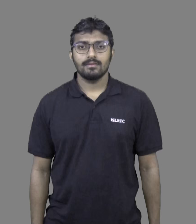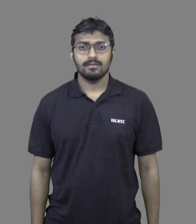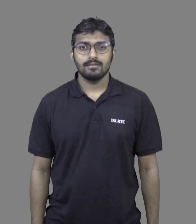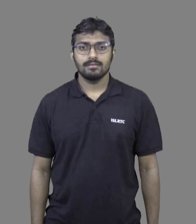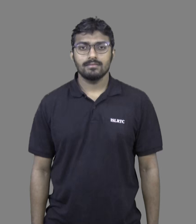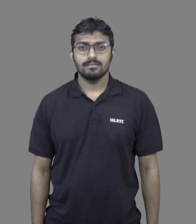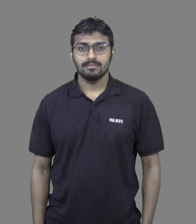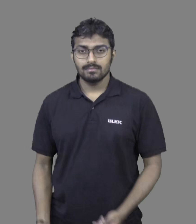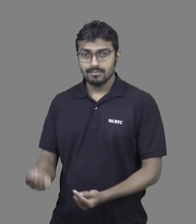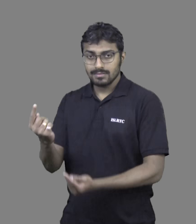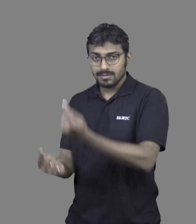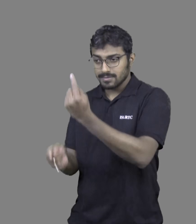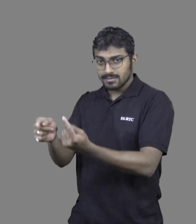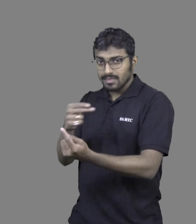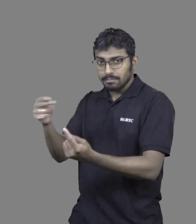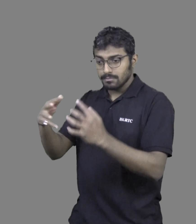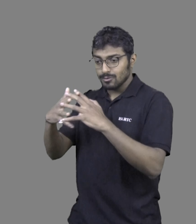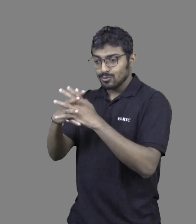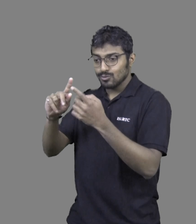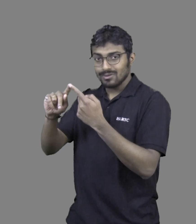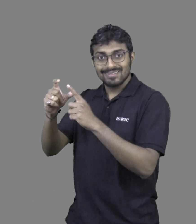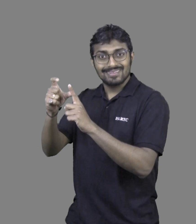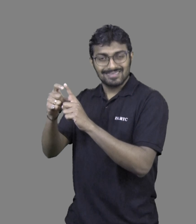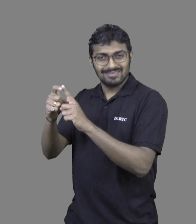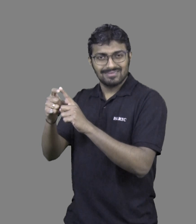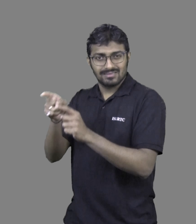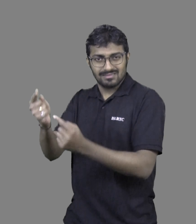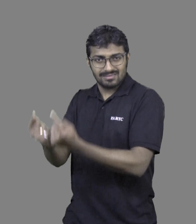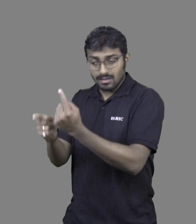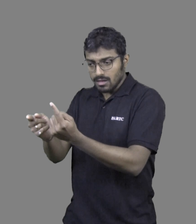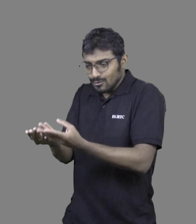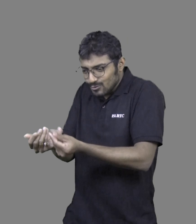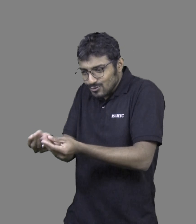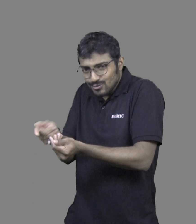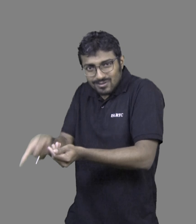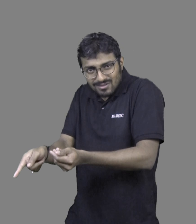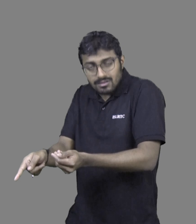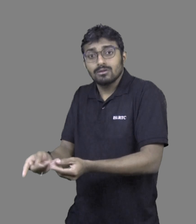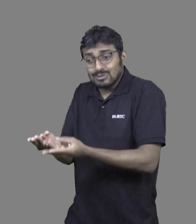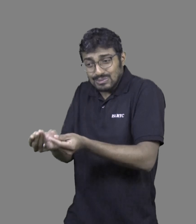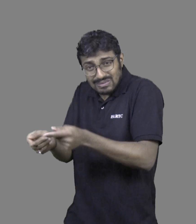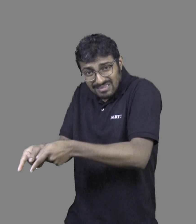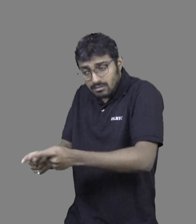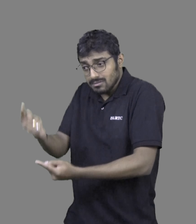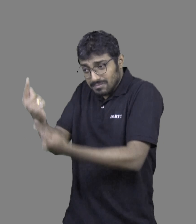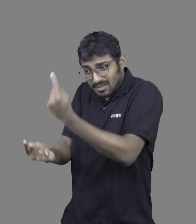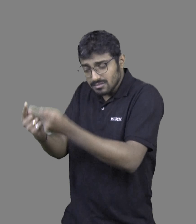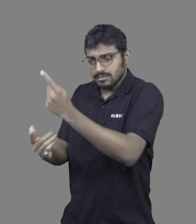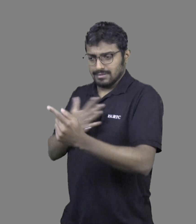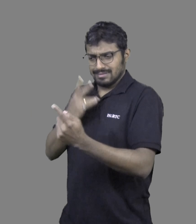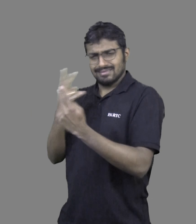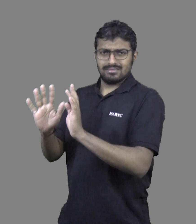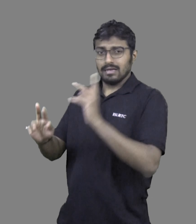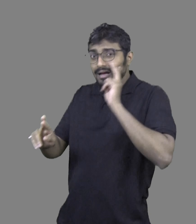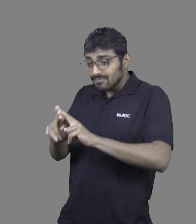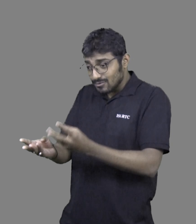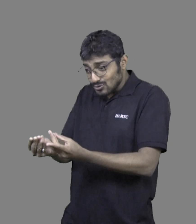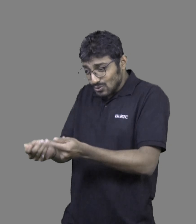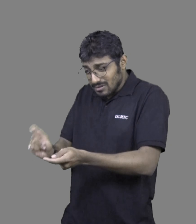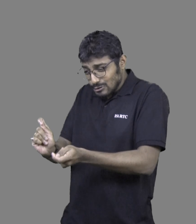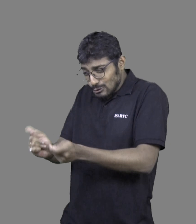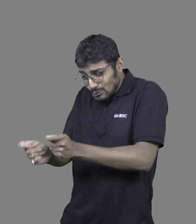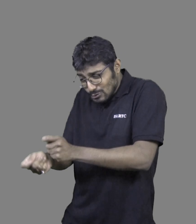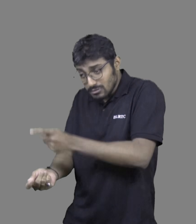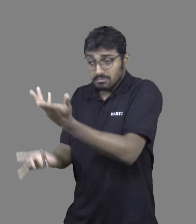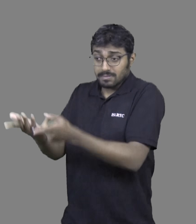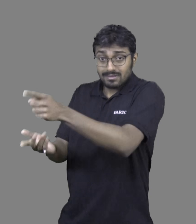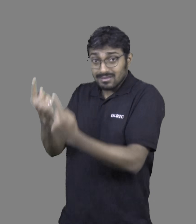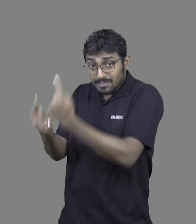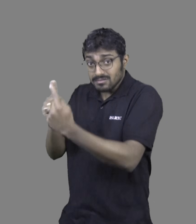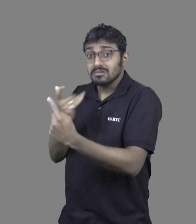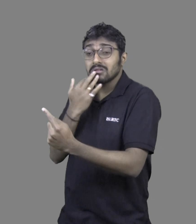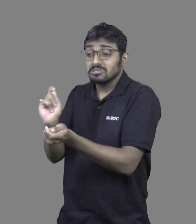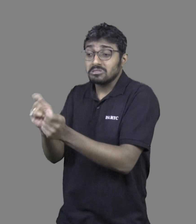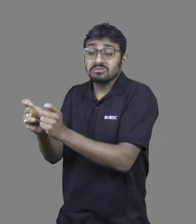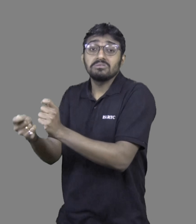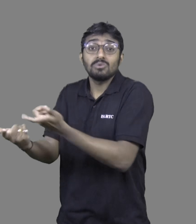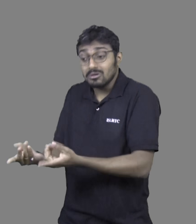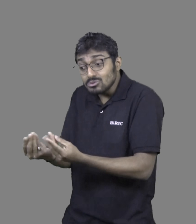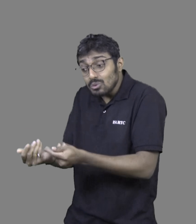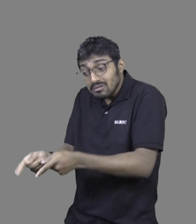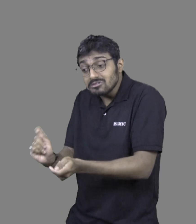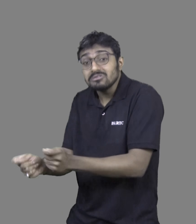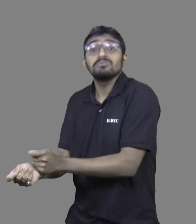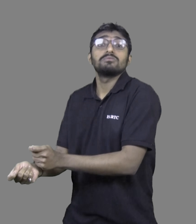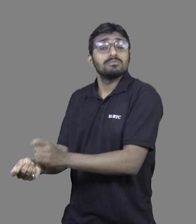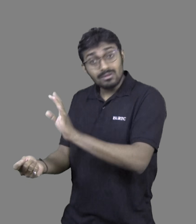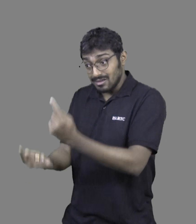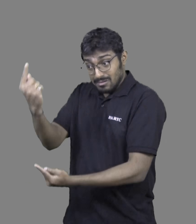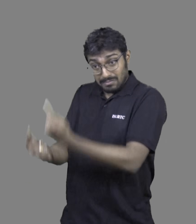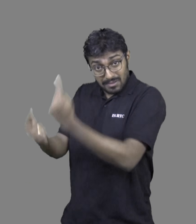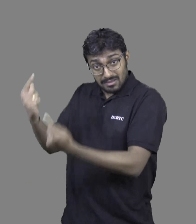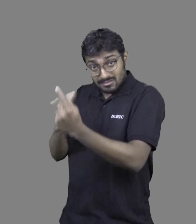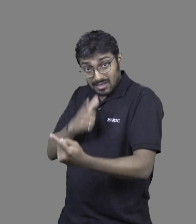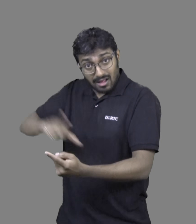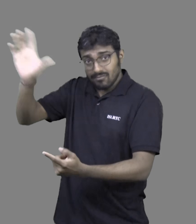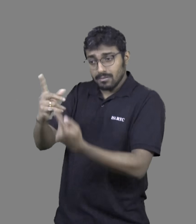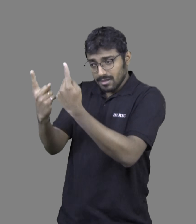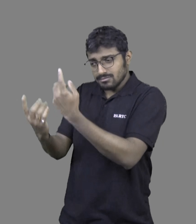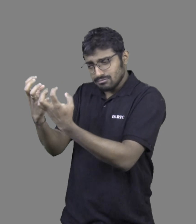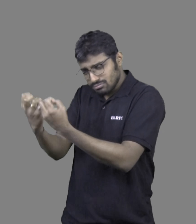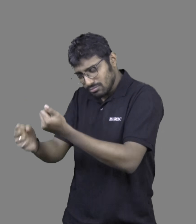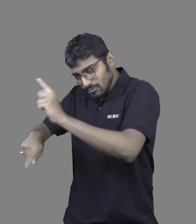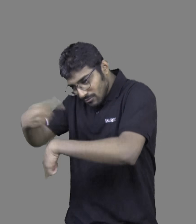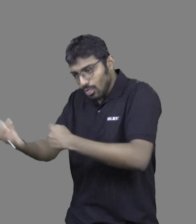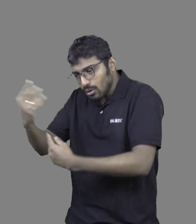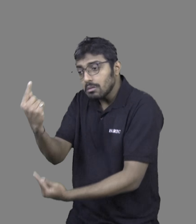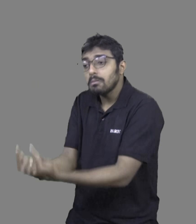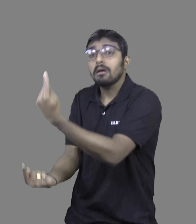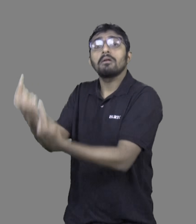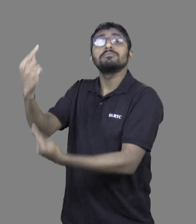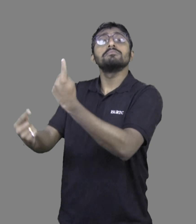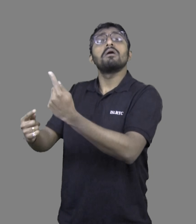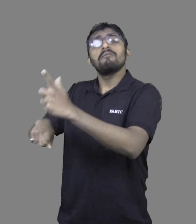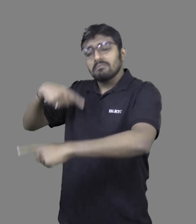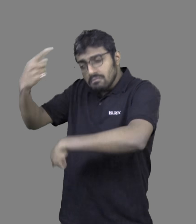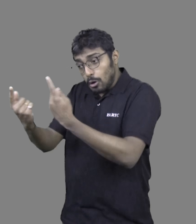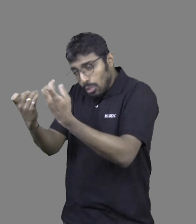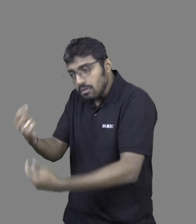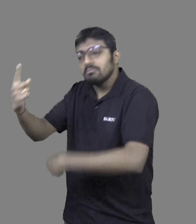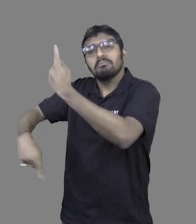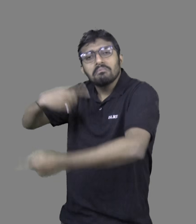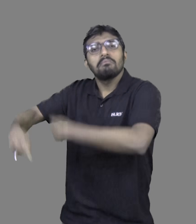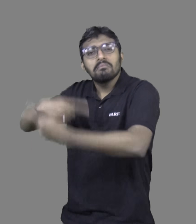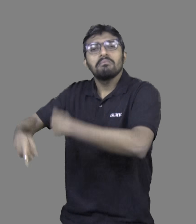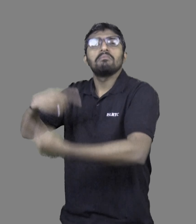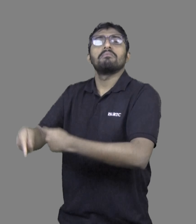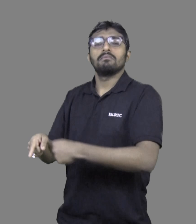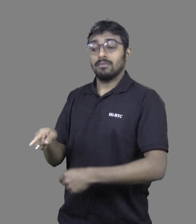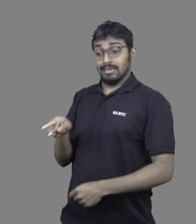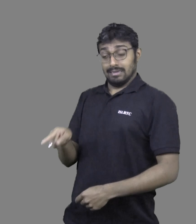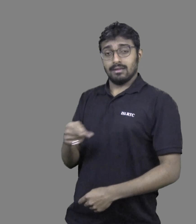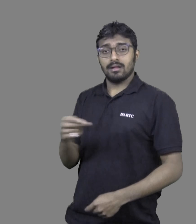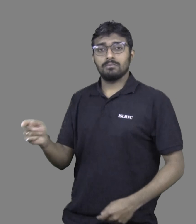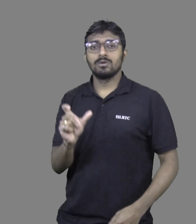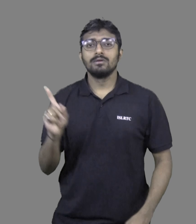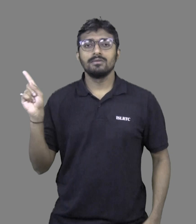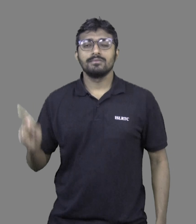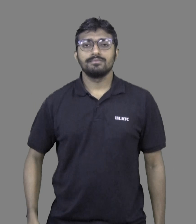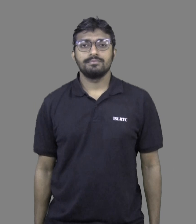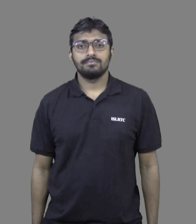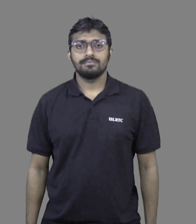Terrestrial Weeds